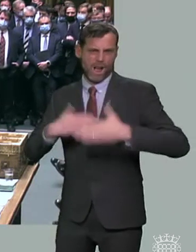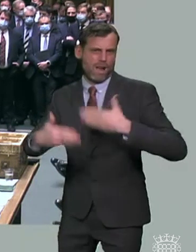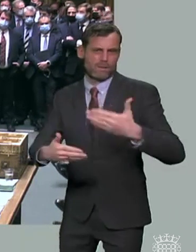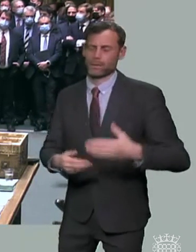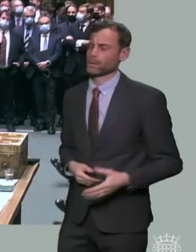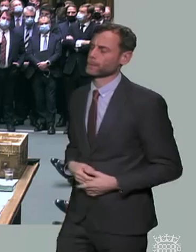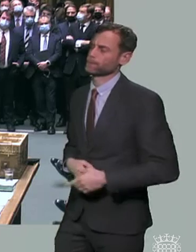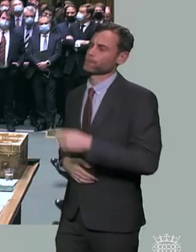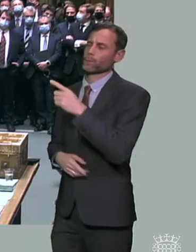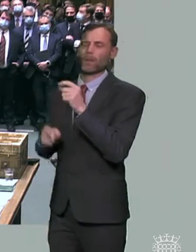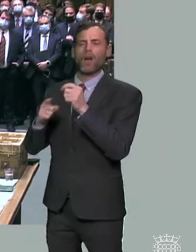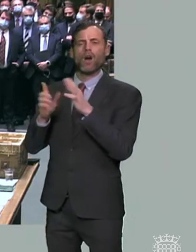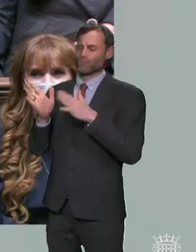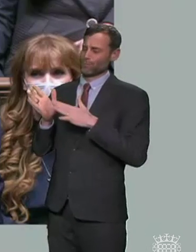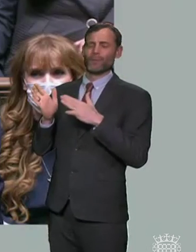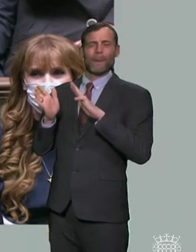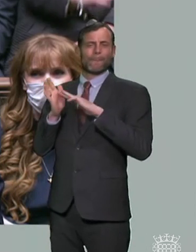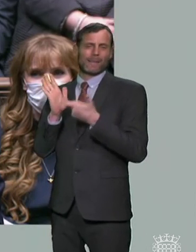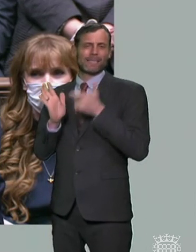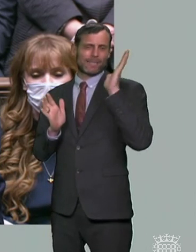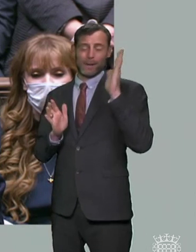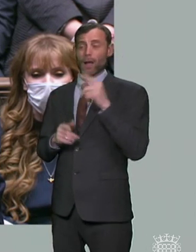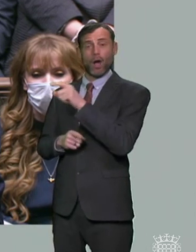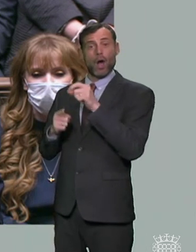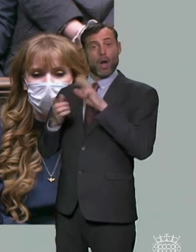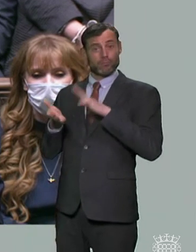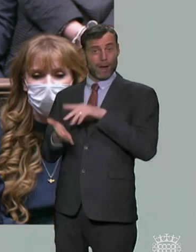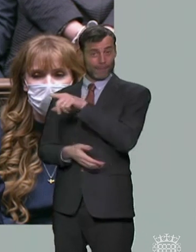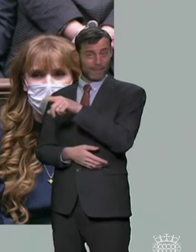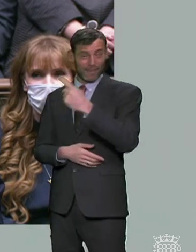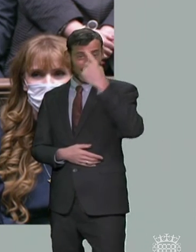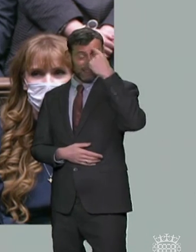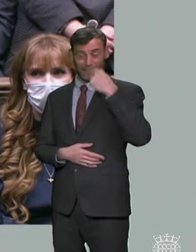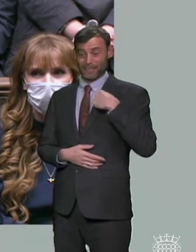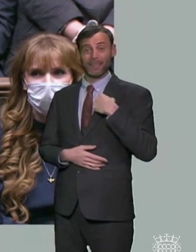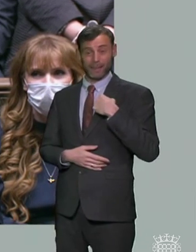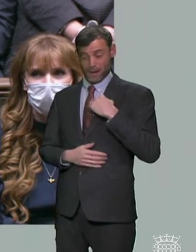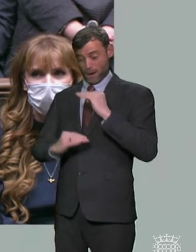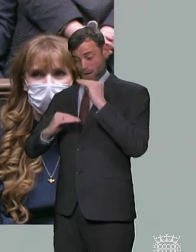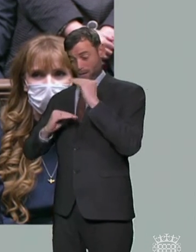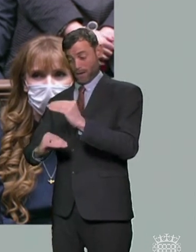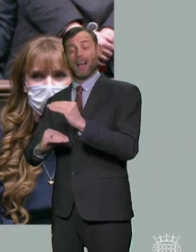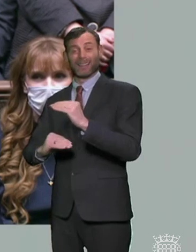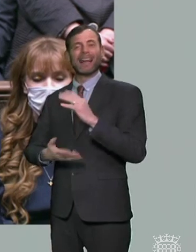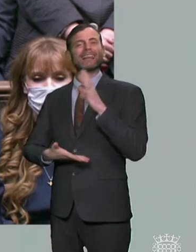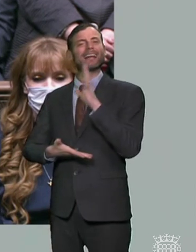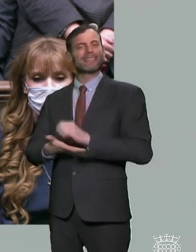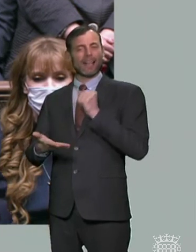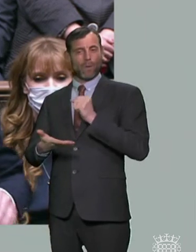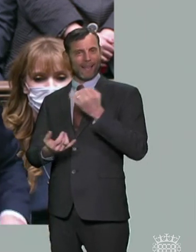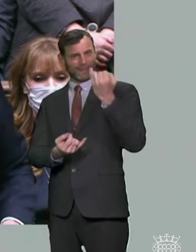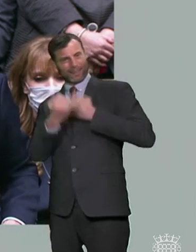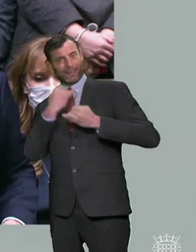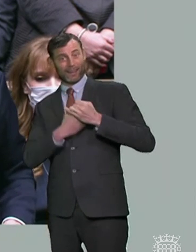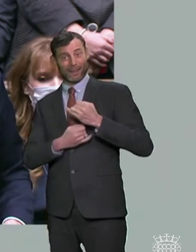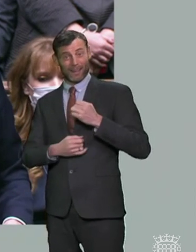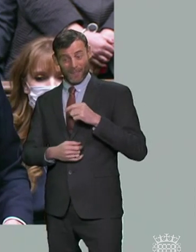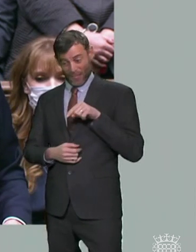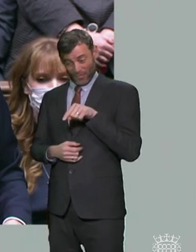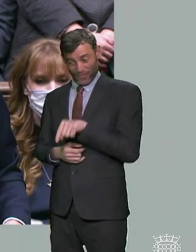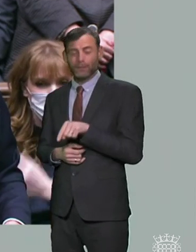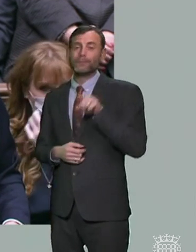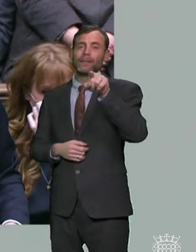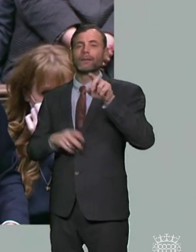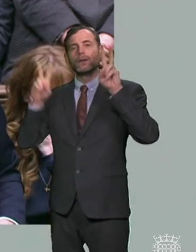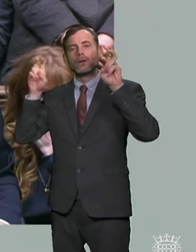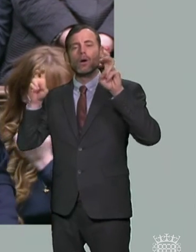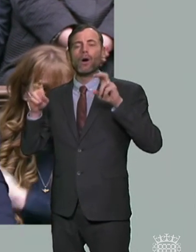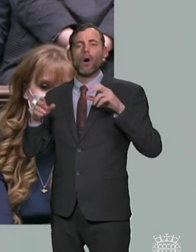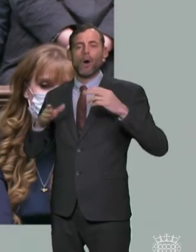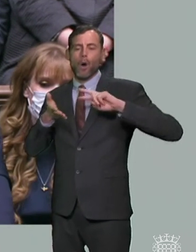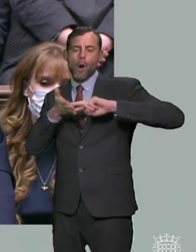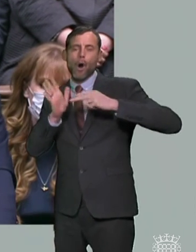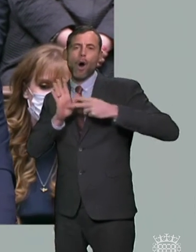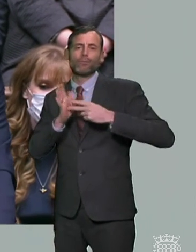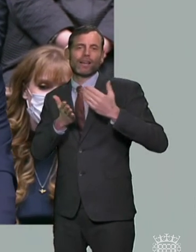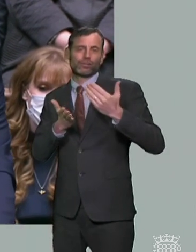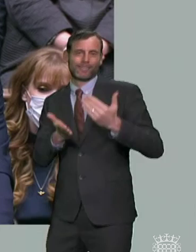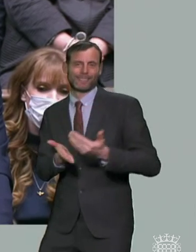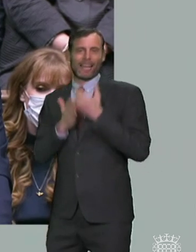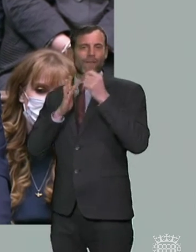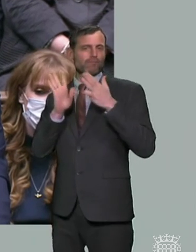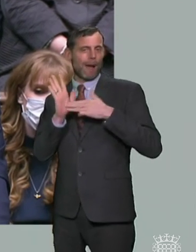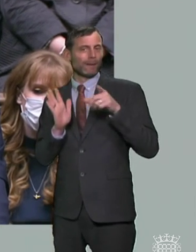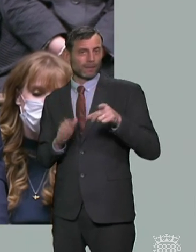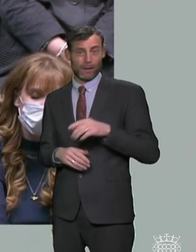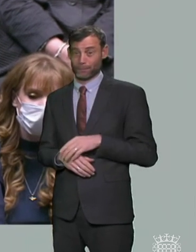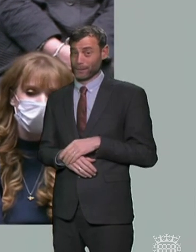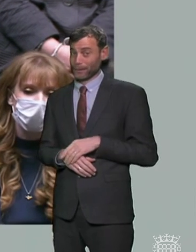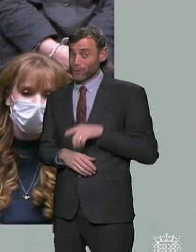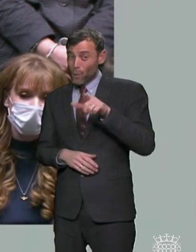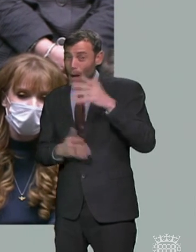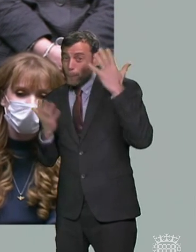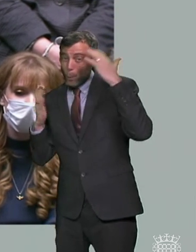If the Prime Minister thinks the only accusation that he faces is that he once had a beer with a takeaway, Operation Save Big Dog is in deeper trouble than I thought!